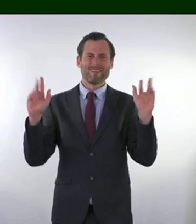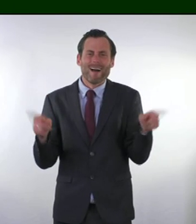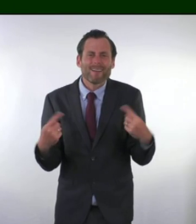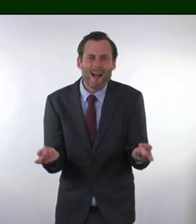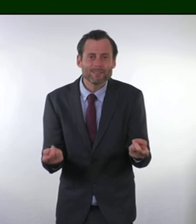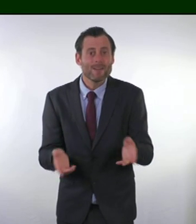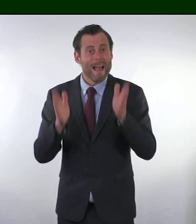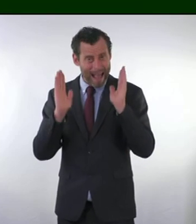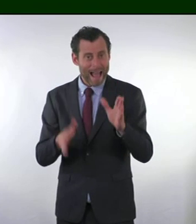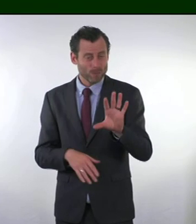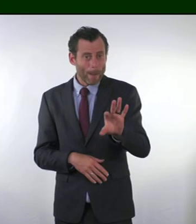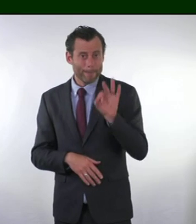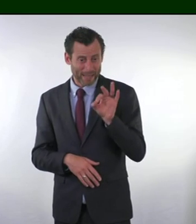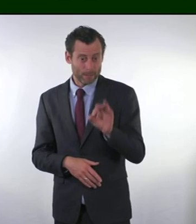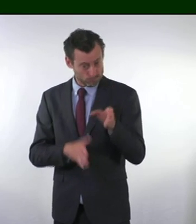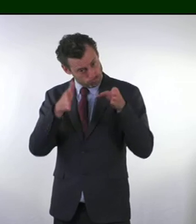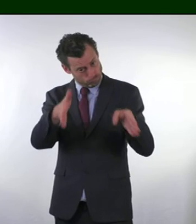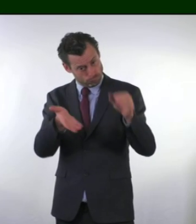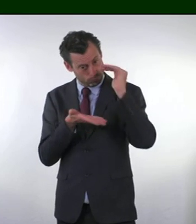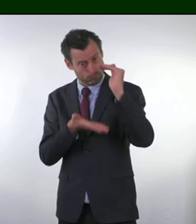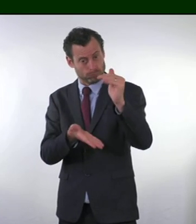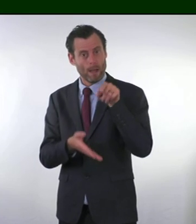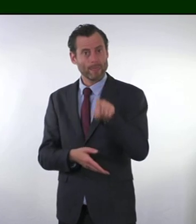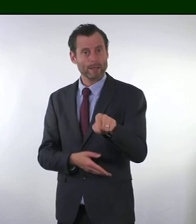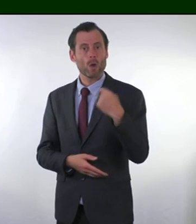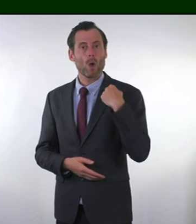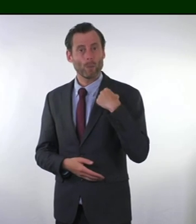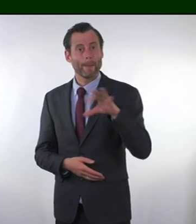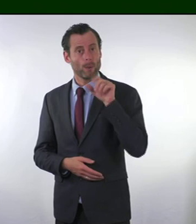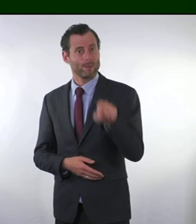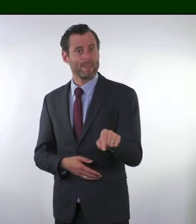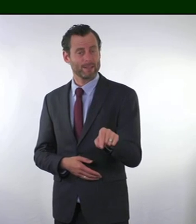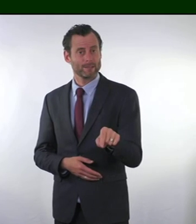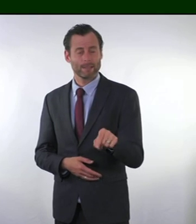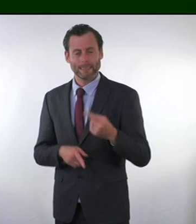You have to choose one or the other. We unashamedly chose the former.